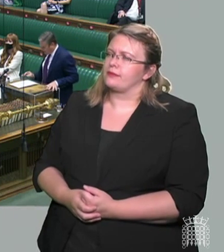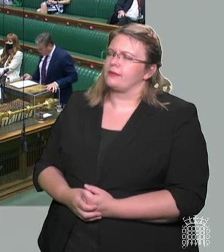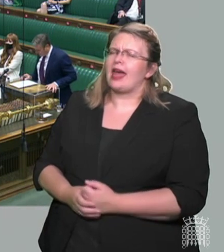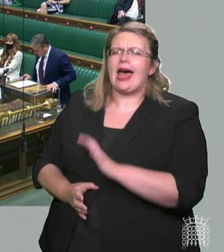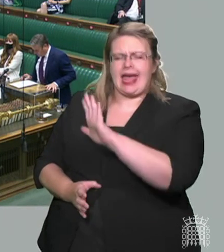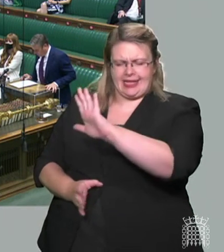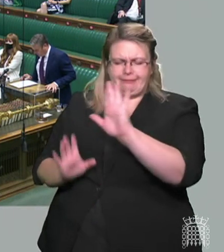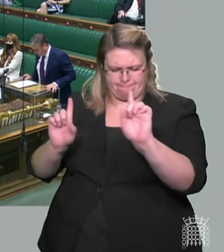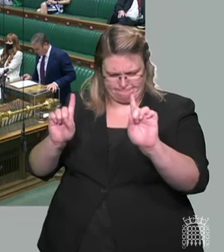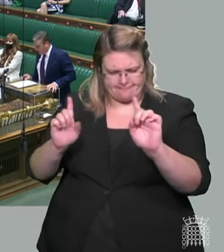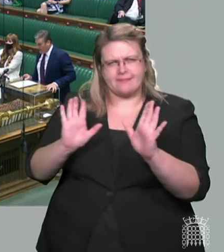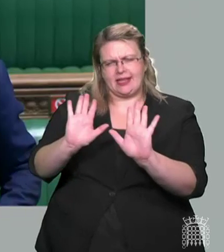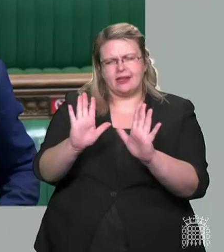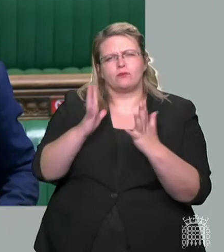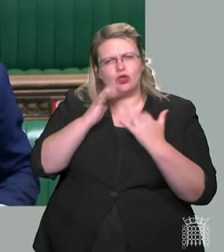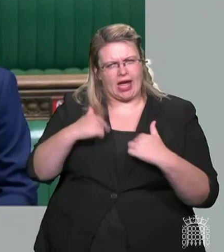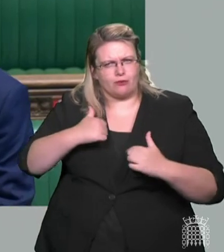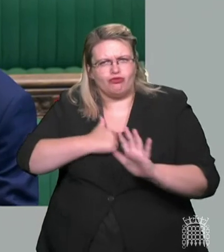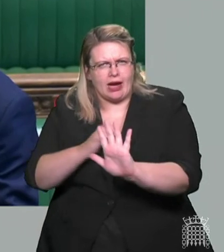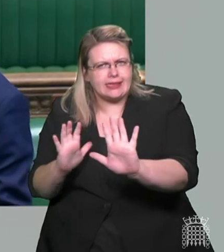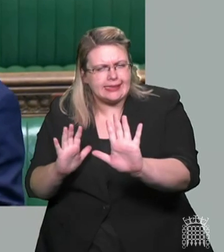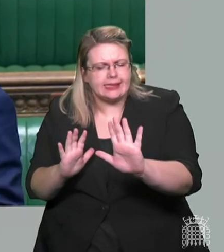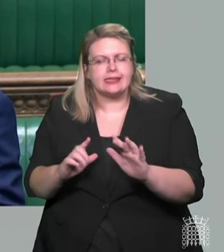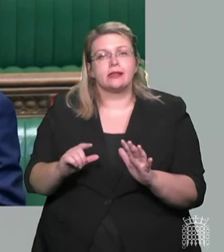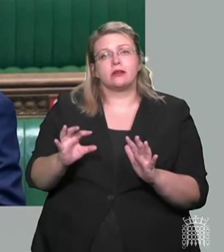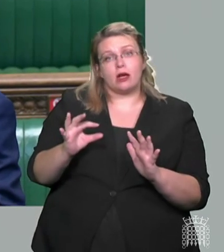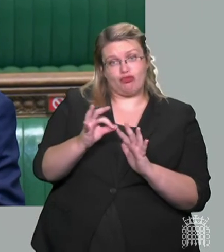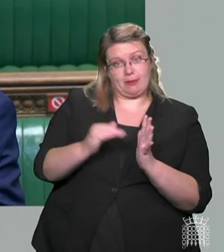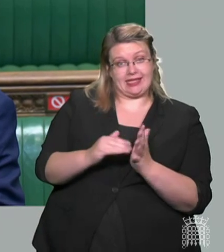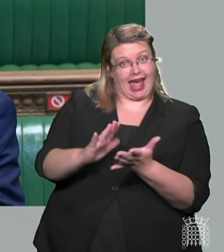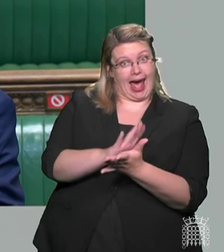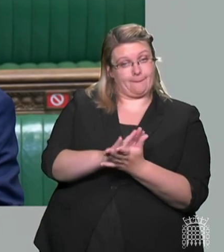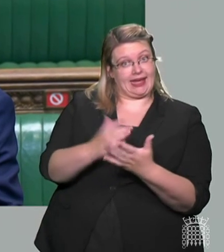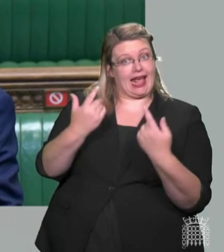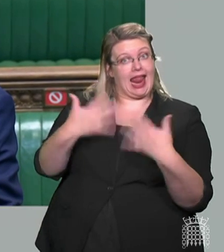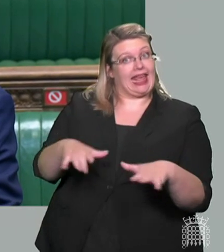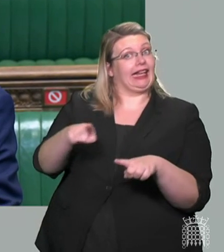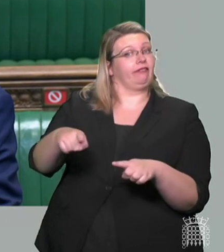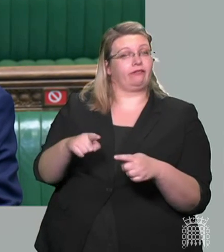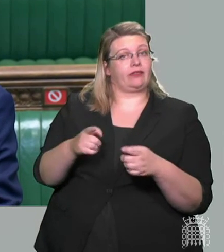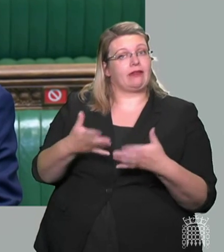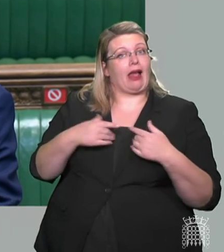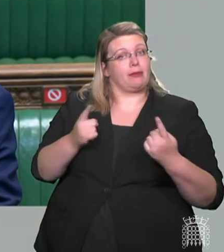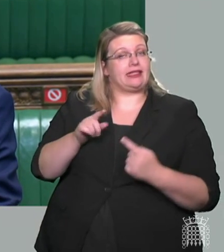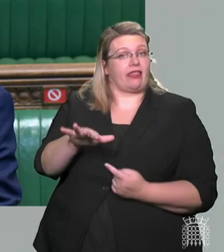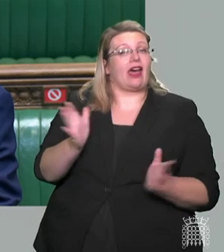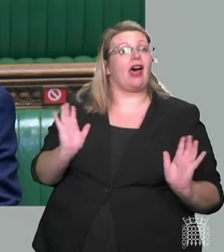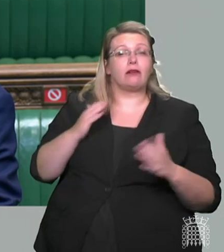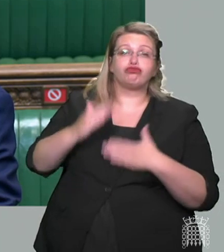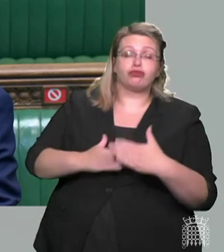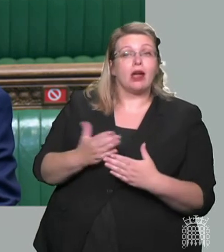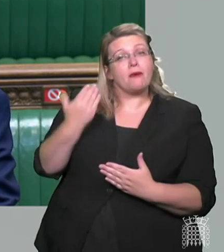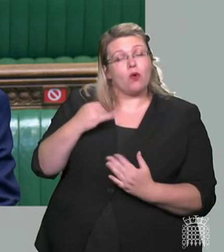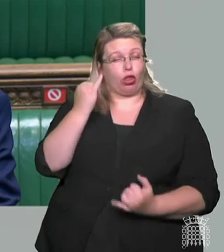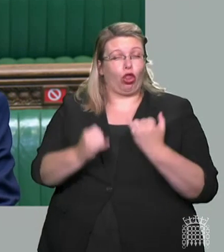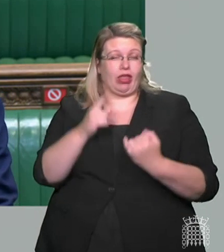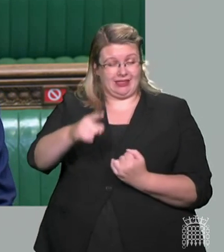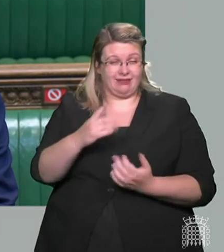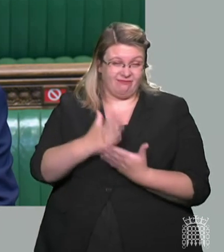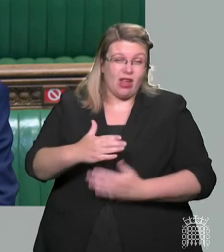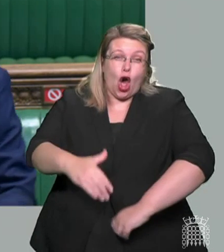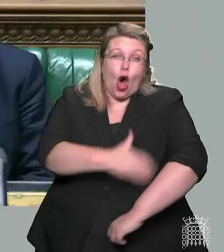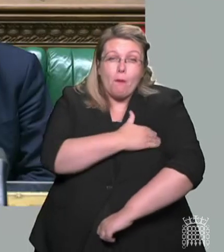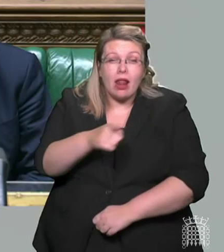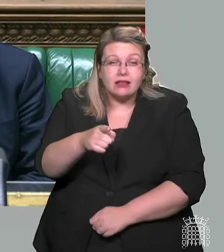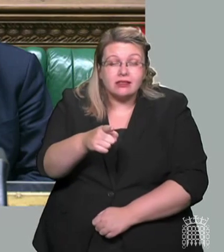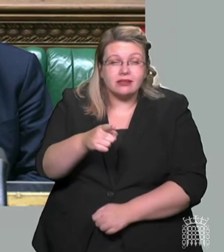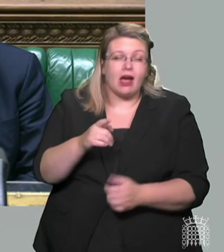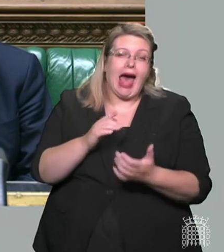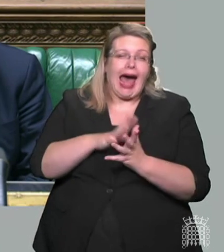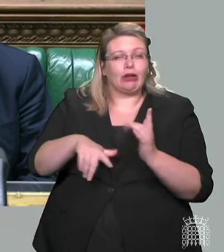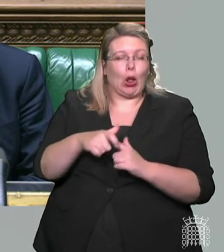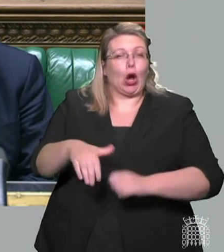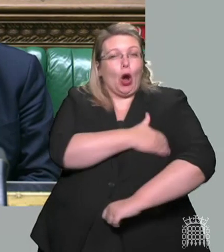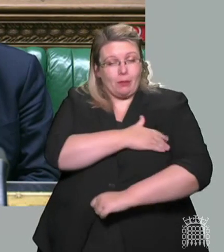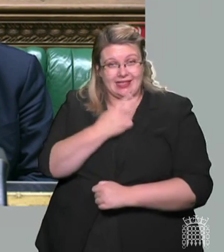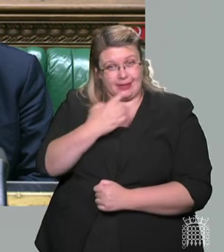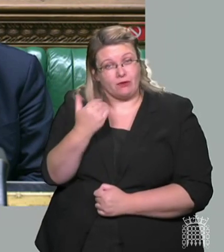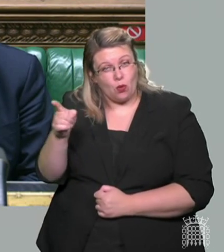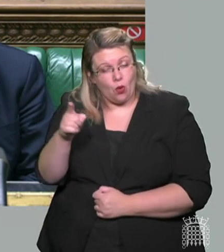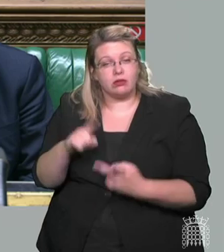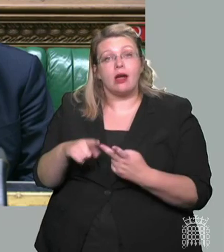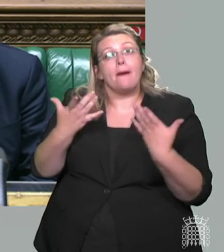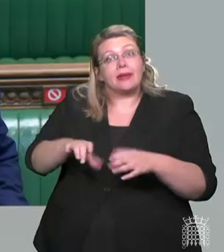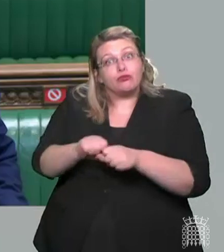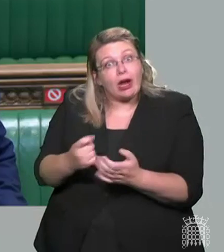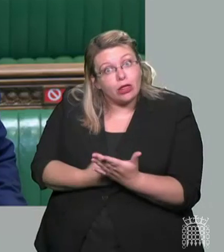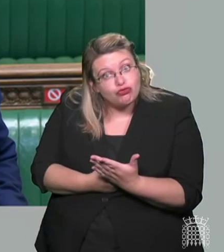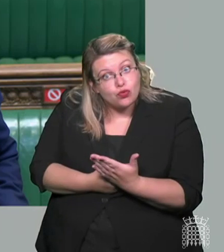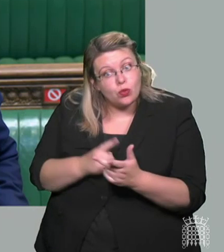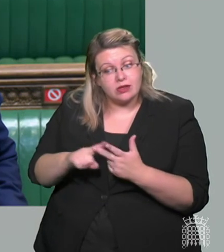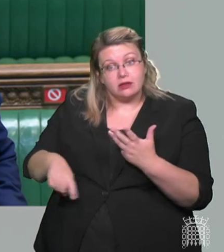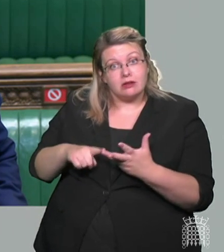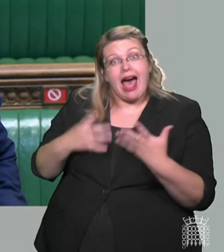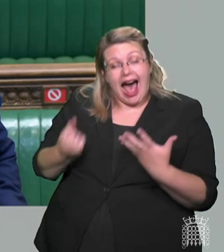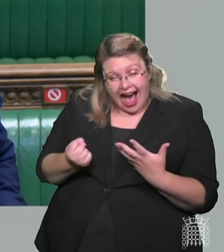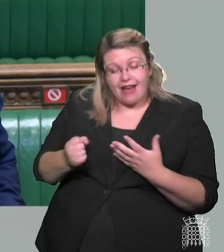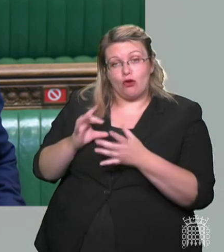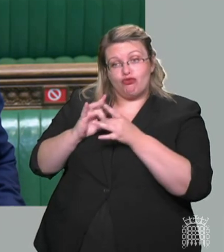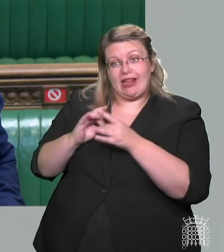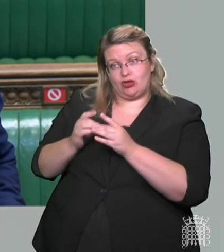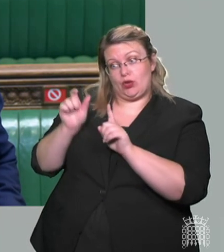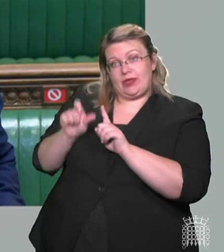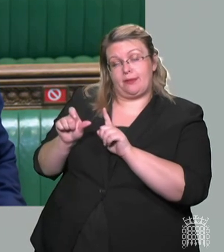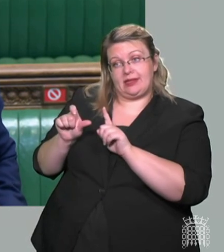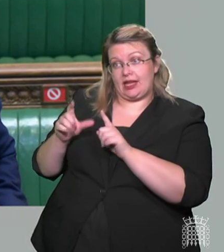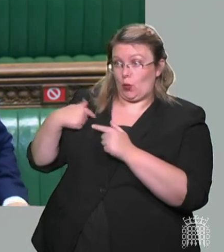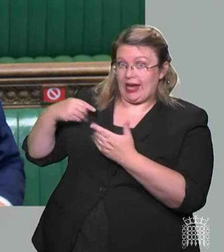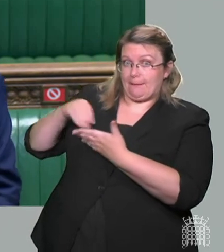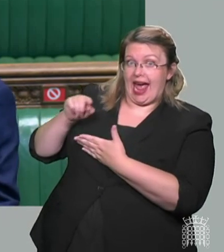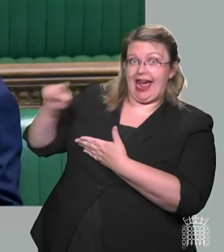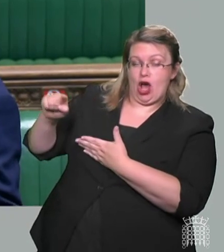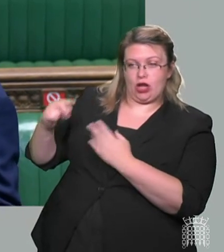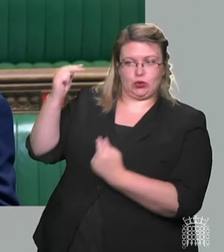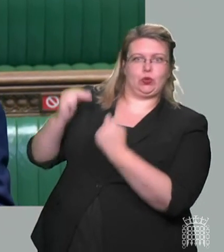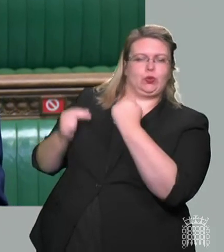Let me get this right: the Prime Minister was happy to keep a Health Secretary in place during a pandemic who he not only thought was absolutely “hopeless”, but who he also knew had broken the rules and was in a relationship with somebody he was employing at the taxpayers’ expense.